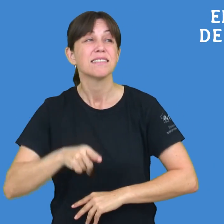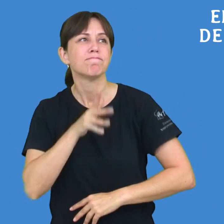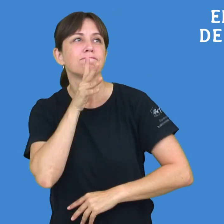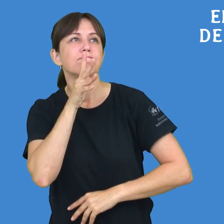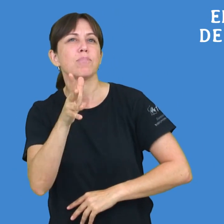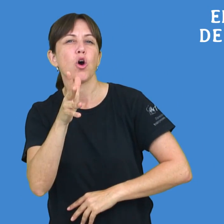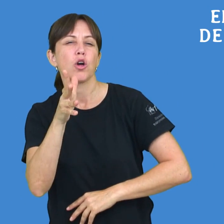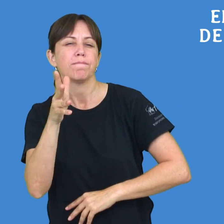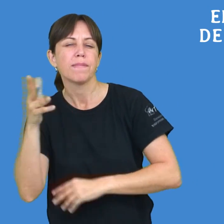motivo